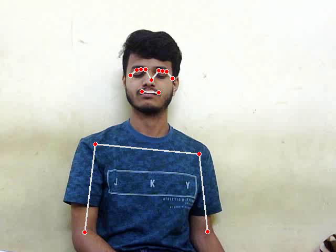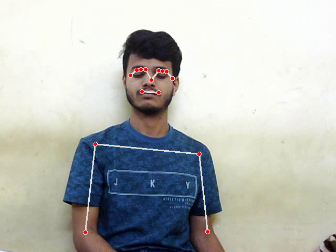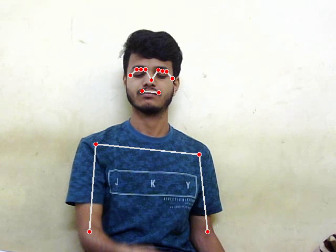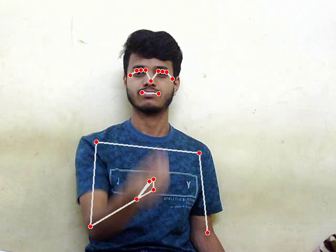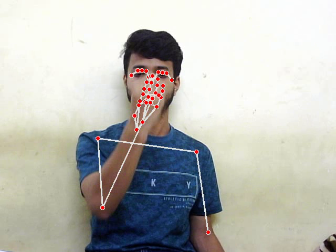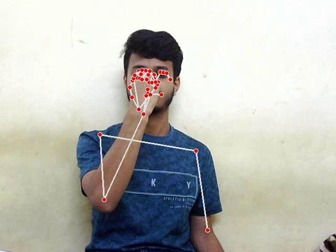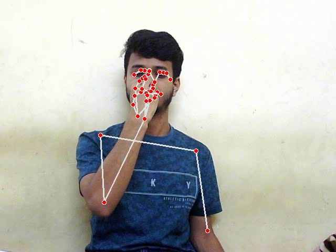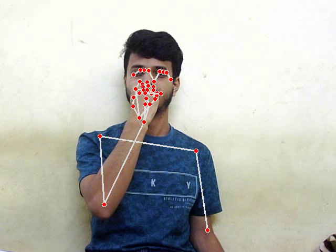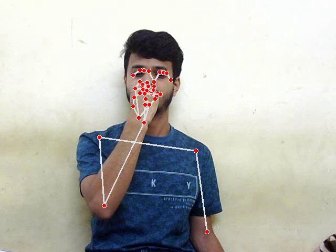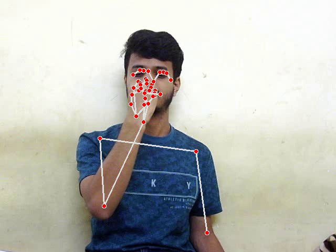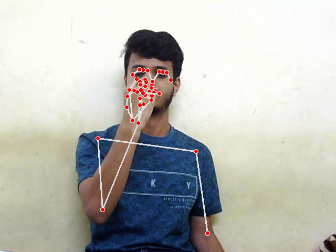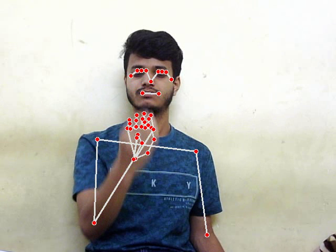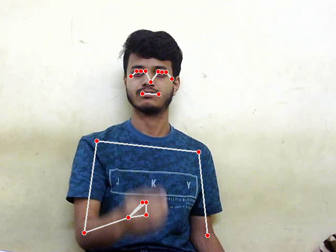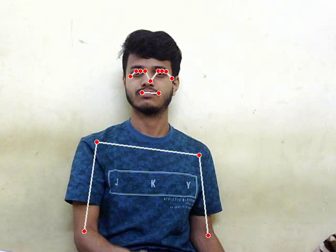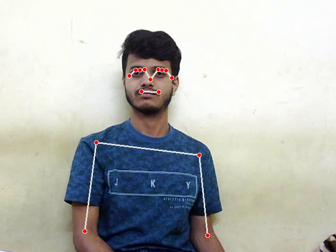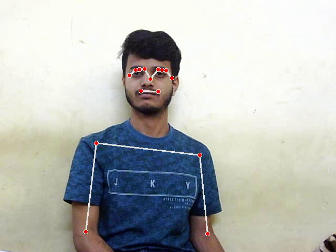eat